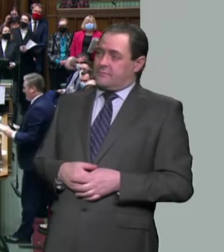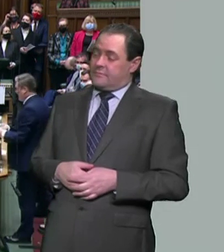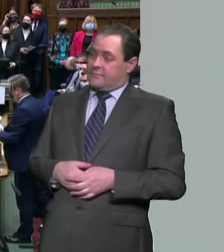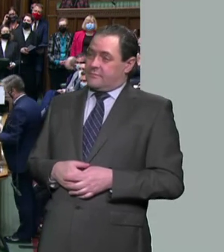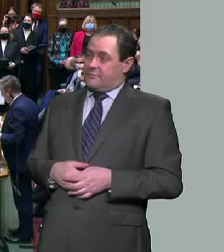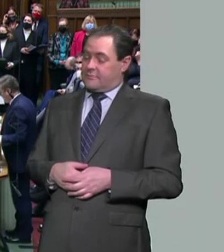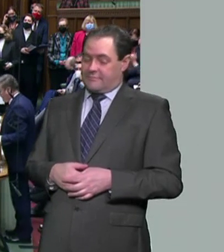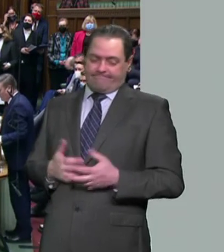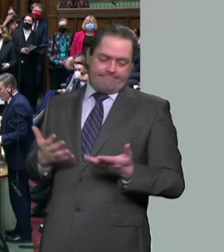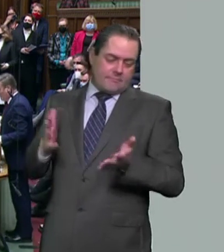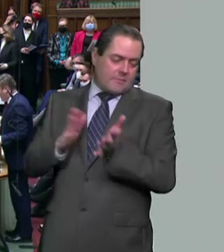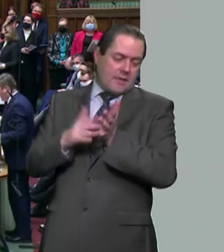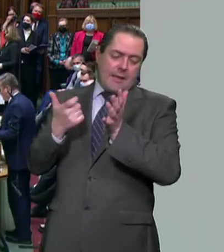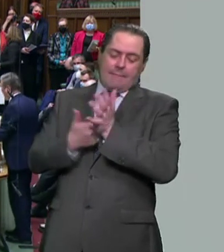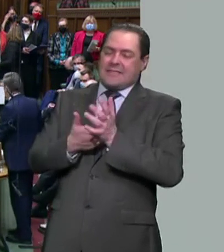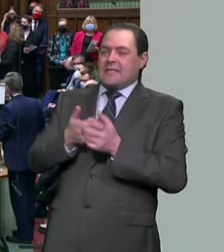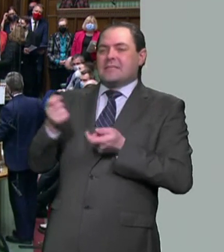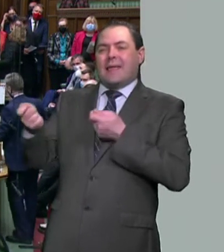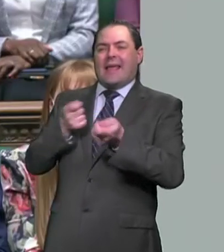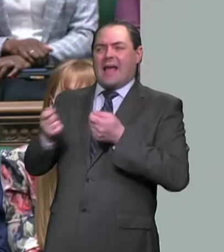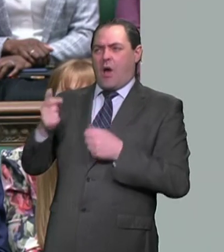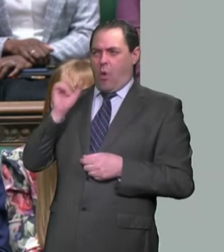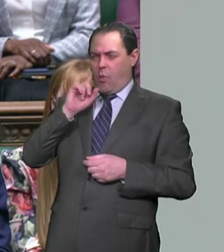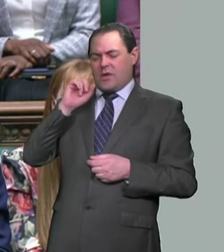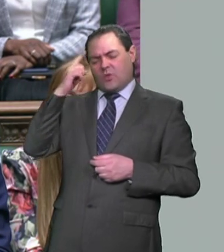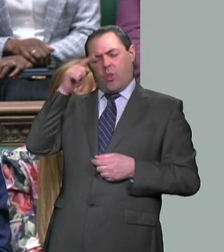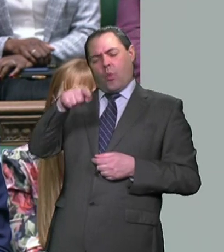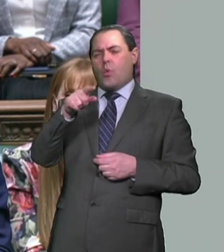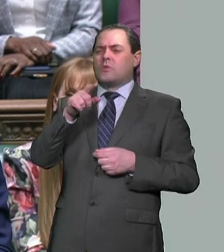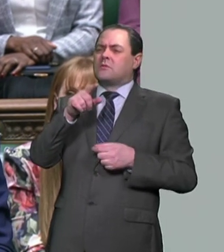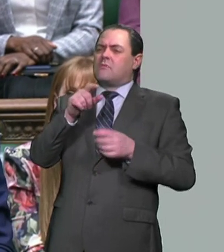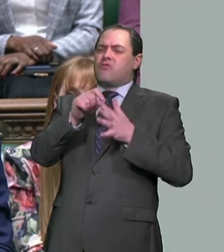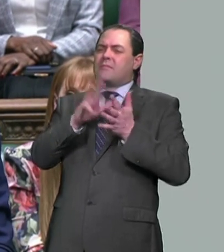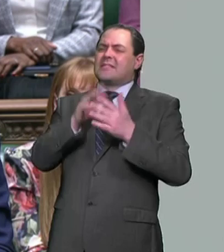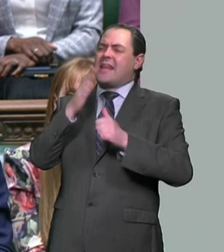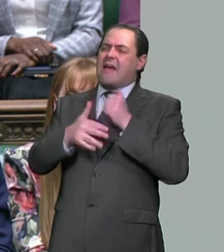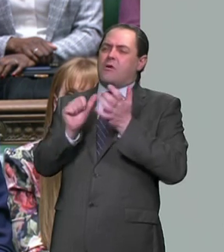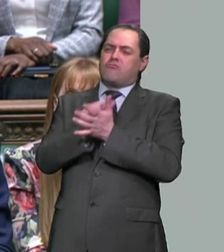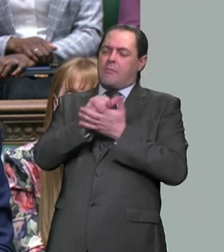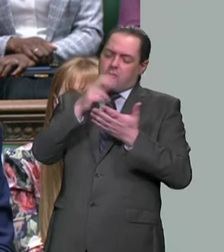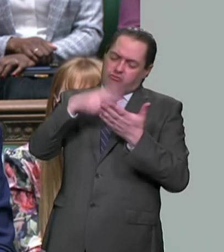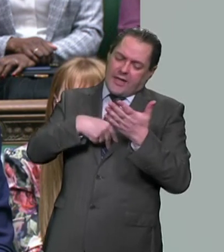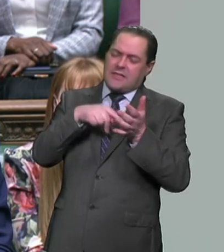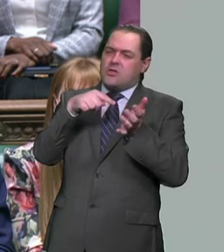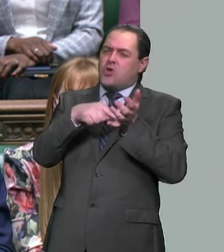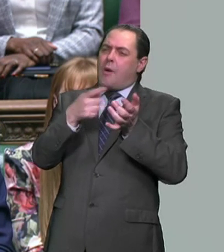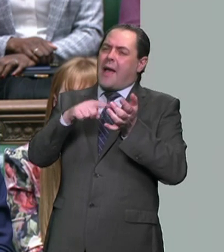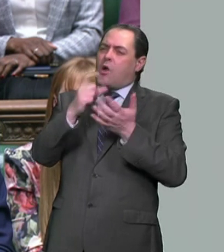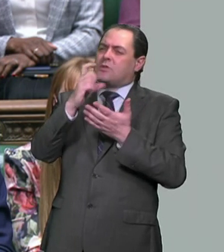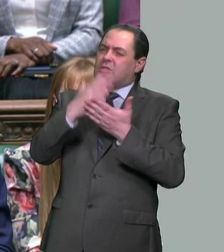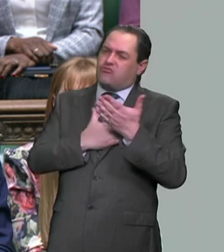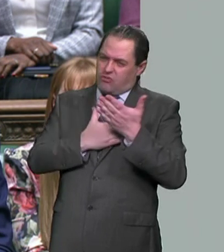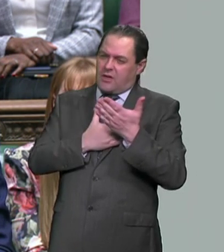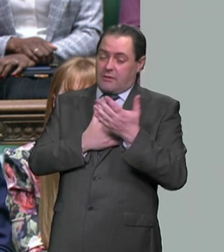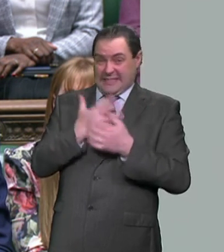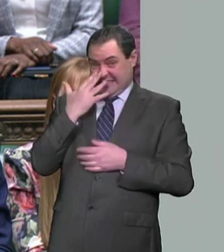I was always worried that the Prime Minister wasn’t one for reading terms and conditions and that he didn’t understand what the Chancellor had signed him up to.